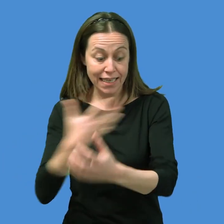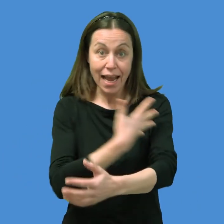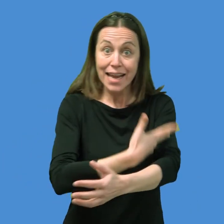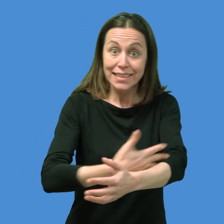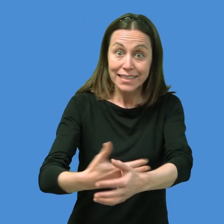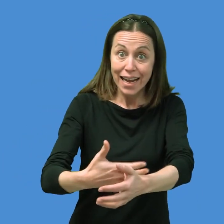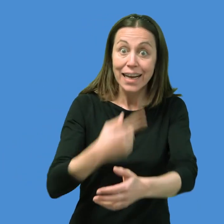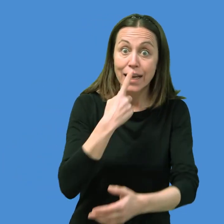sangre